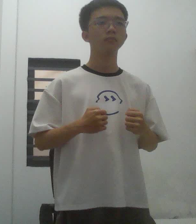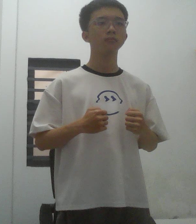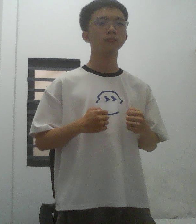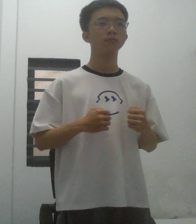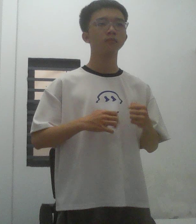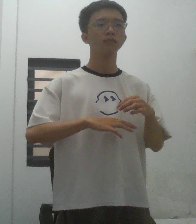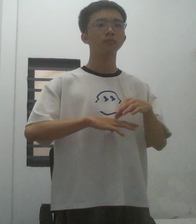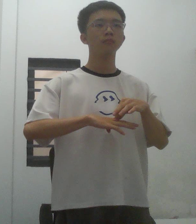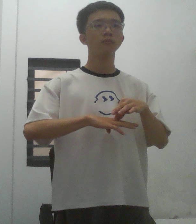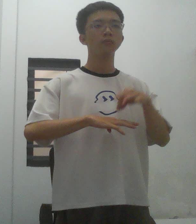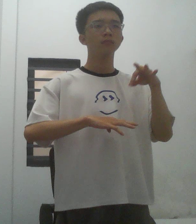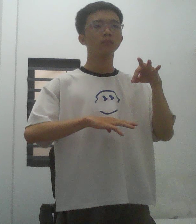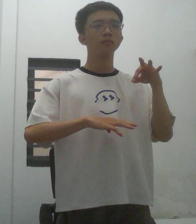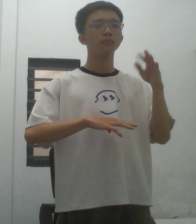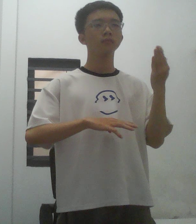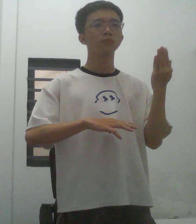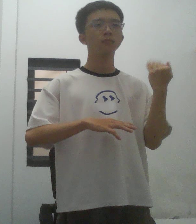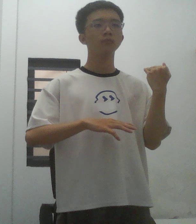tuan truoc